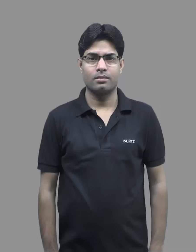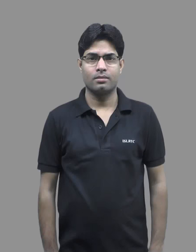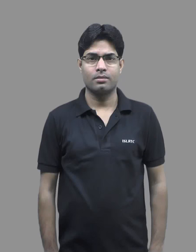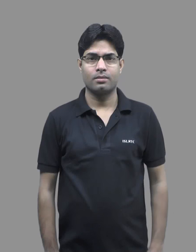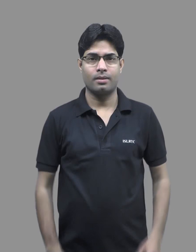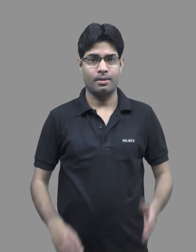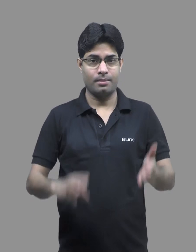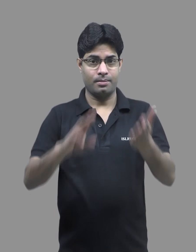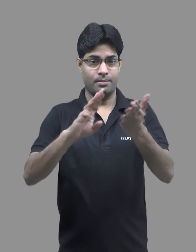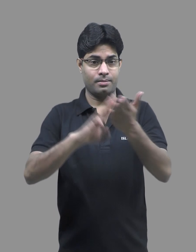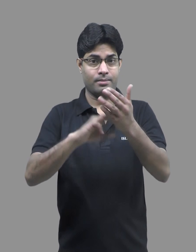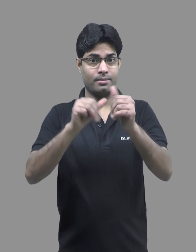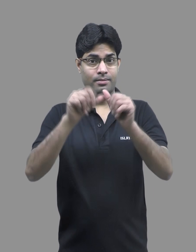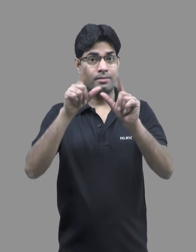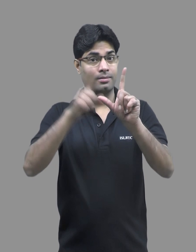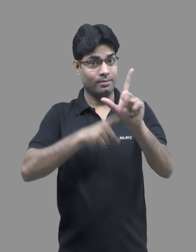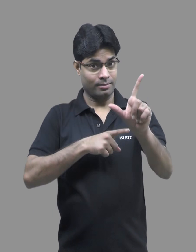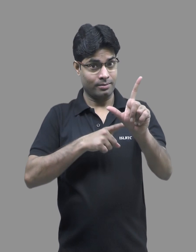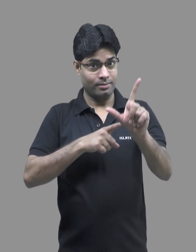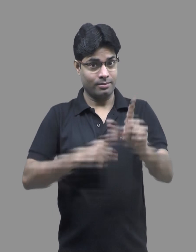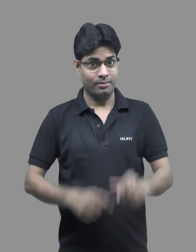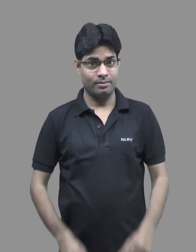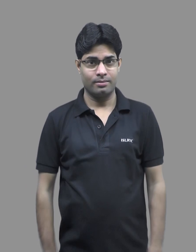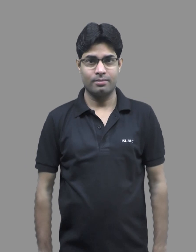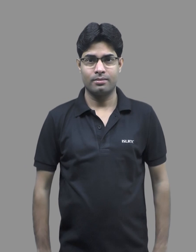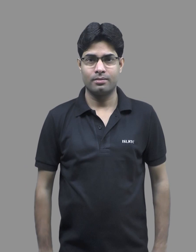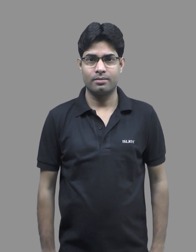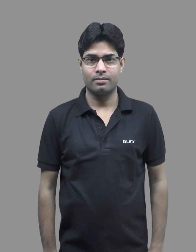May